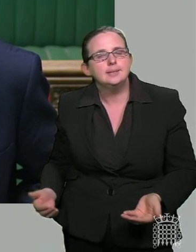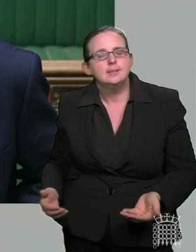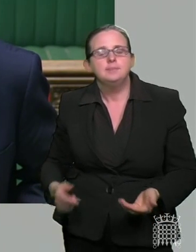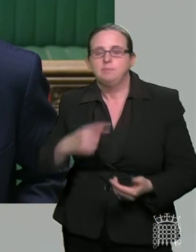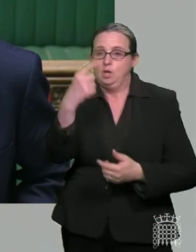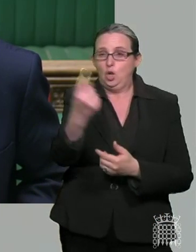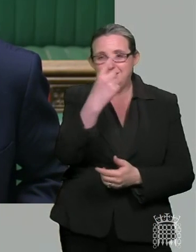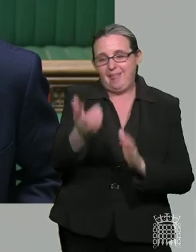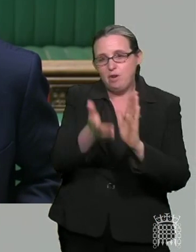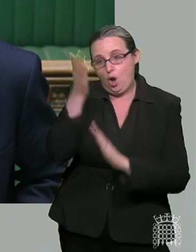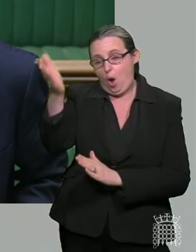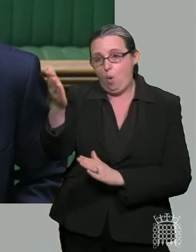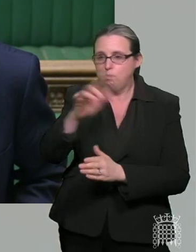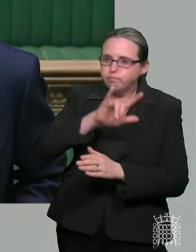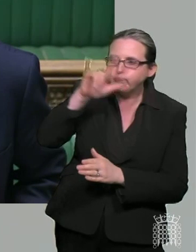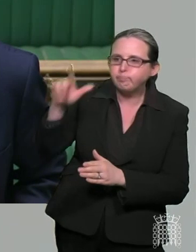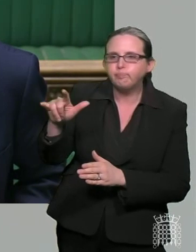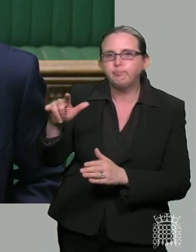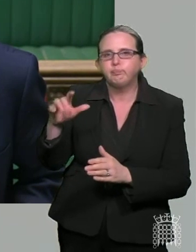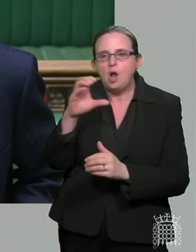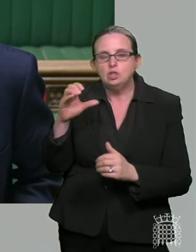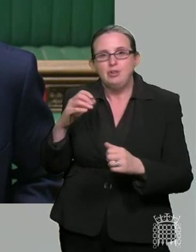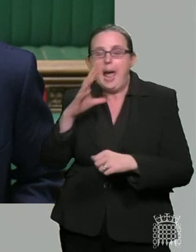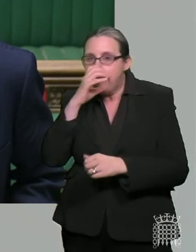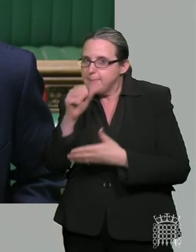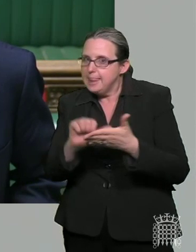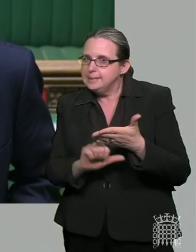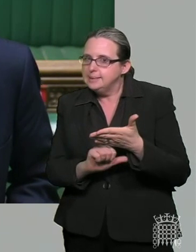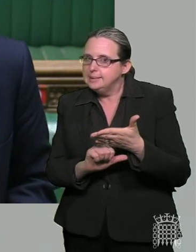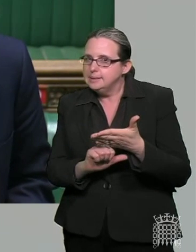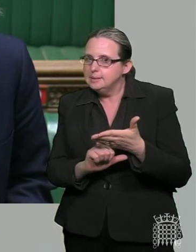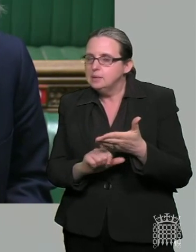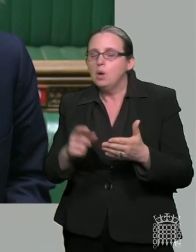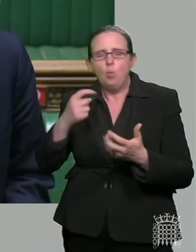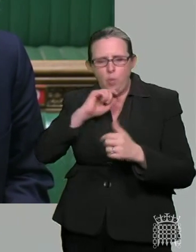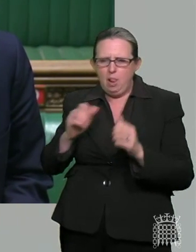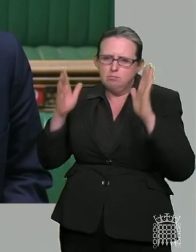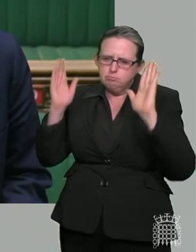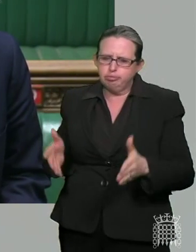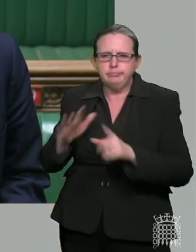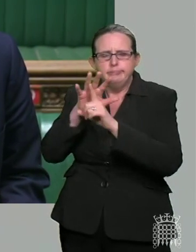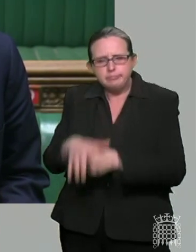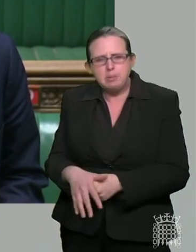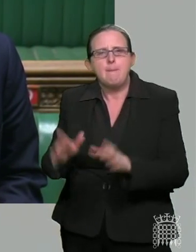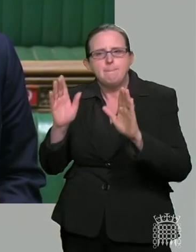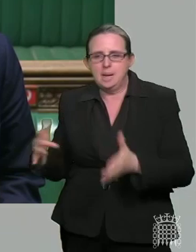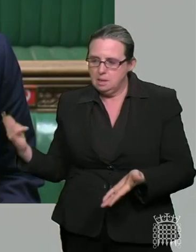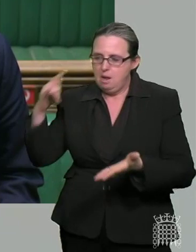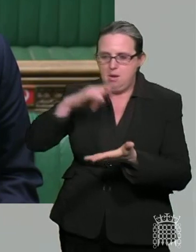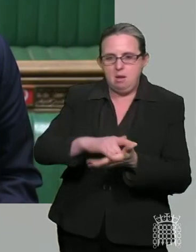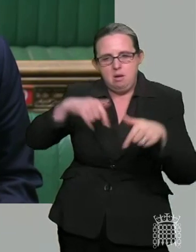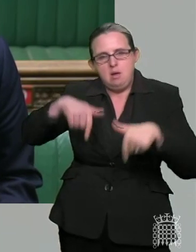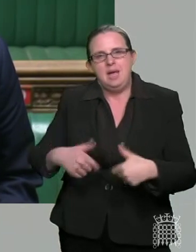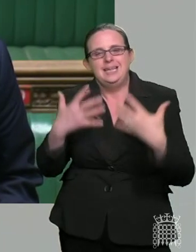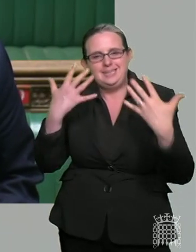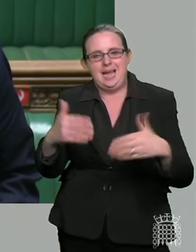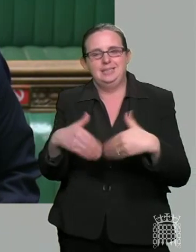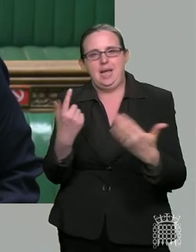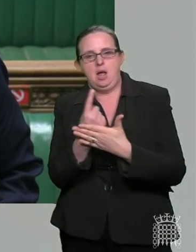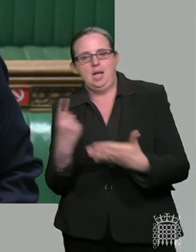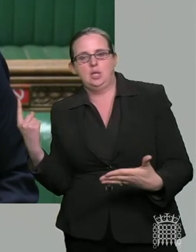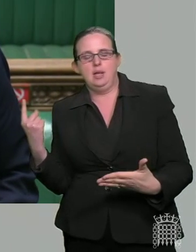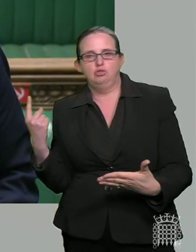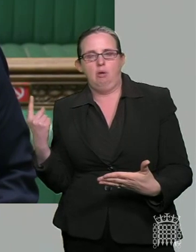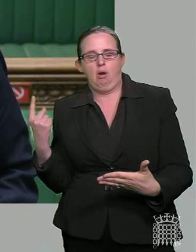If people do go to an amber list country then, as I say, we will enforce the 10-day quarantine period.